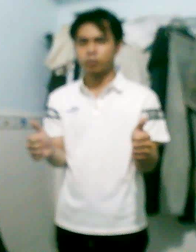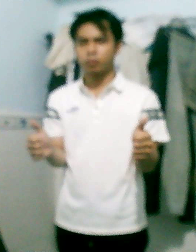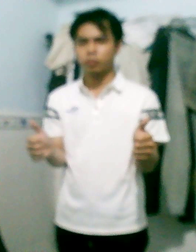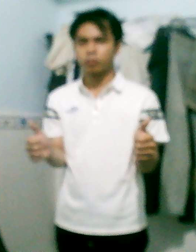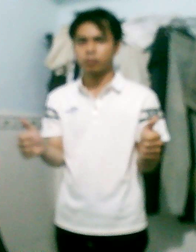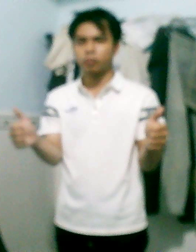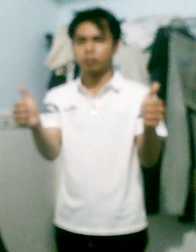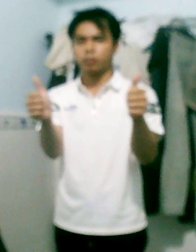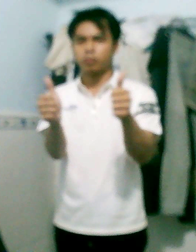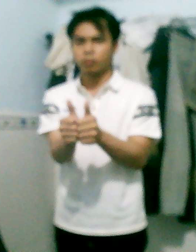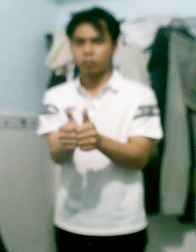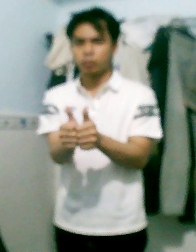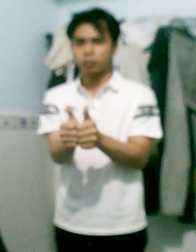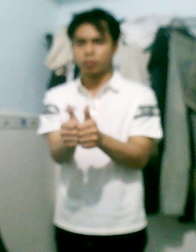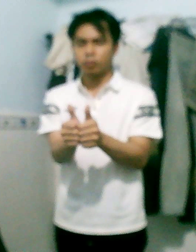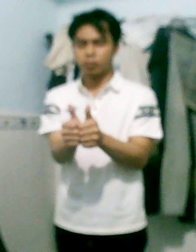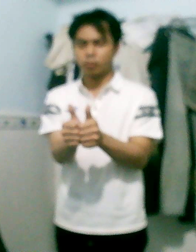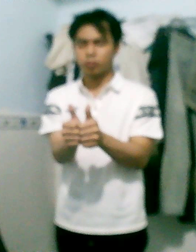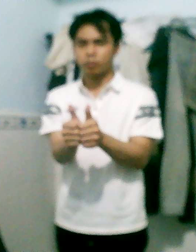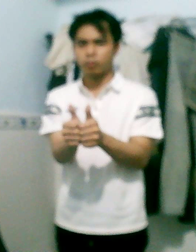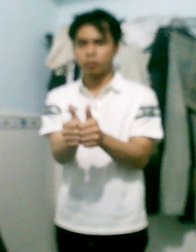voi